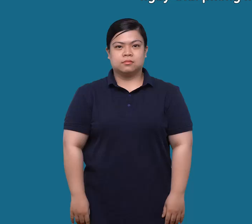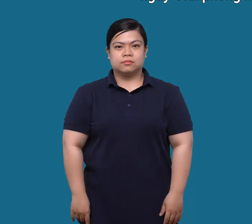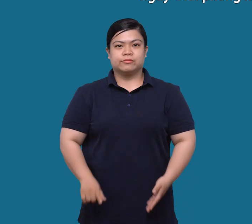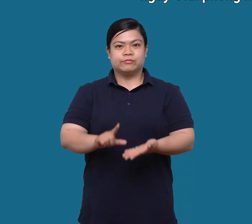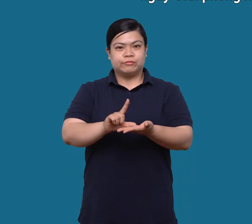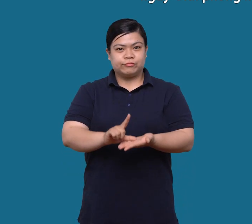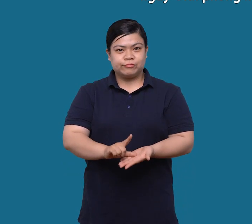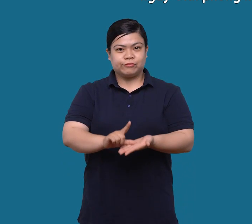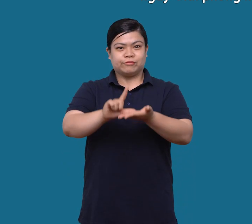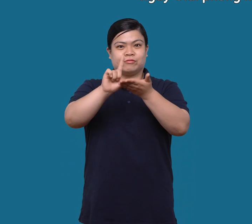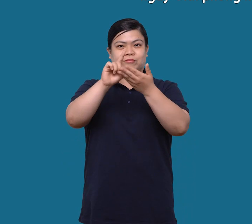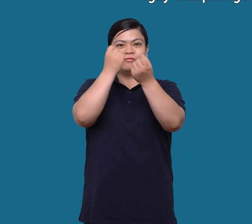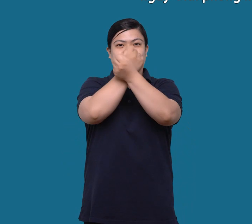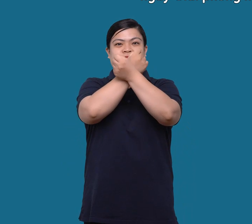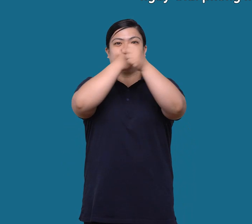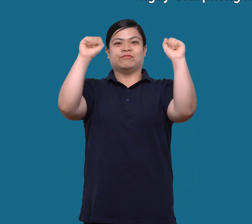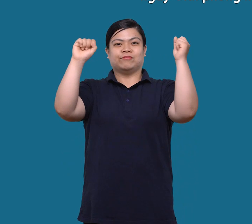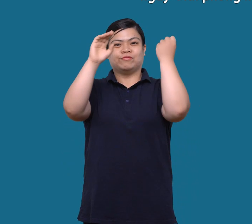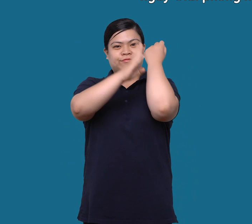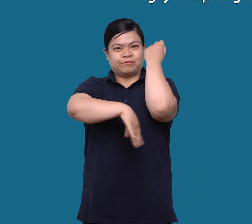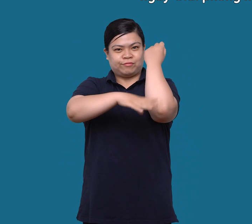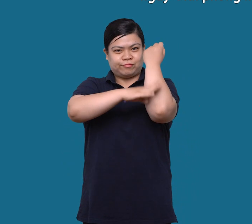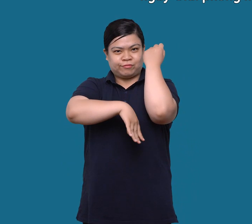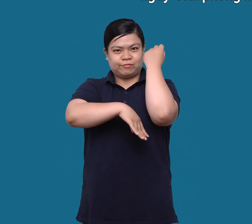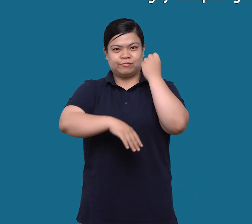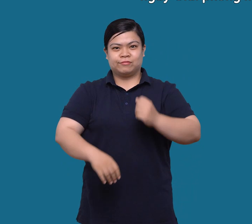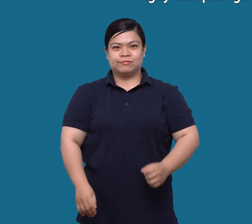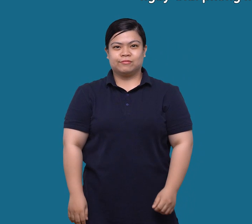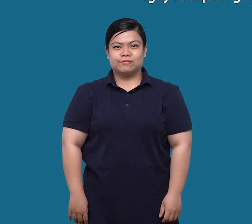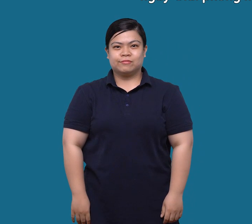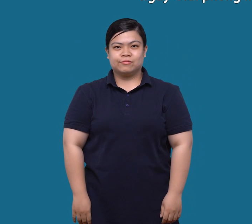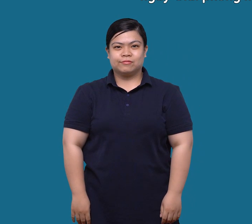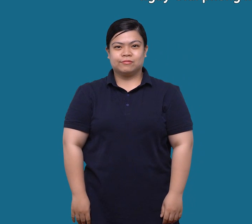ngày Giải phóng miền Nam 30/4